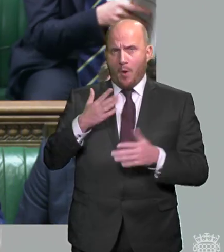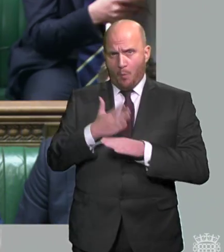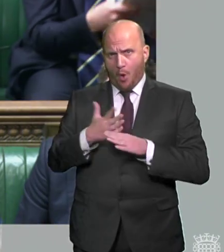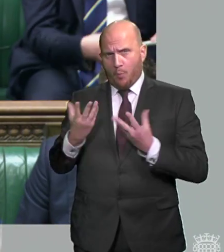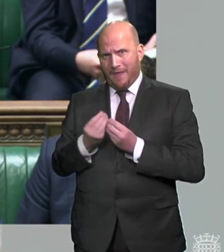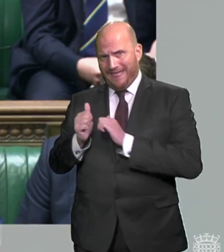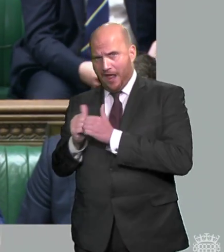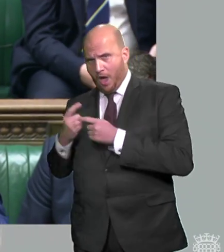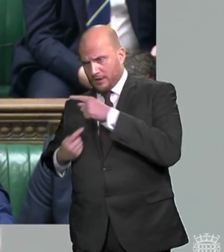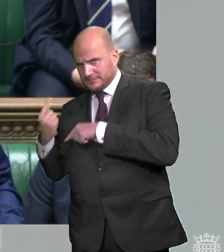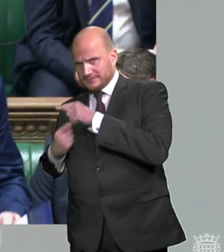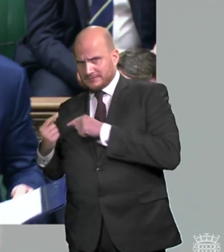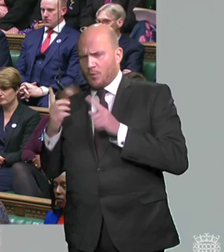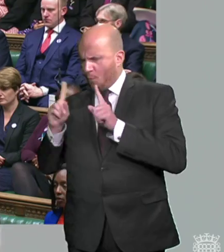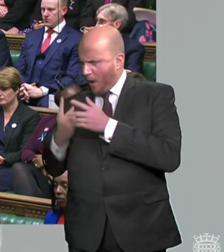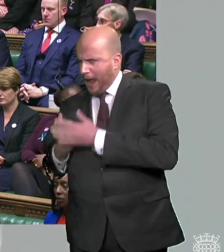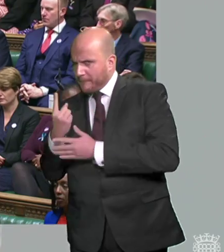The Foreign Secretary will be making a statement shortly.